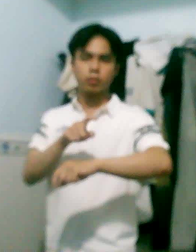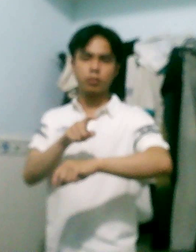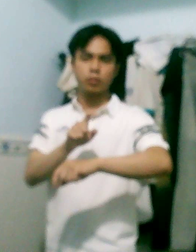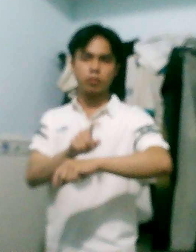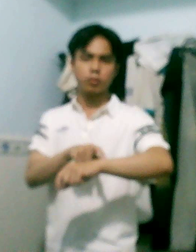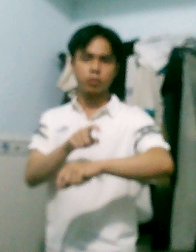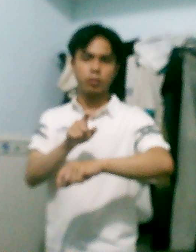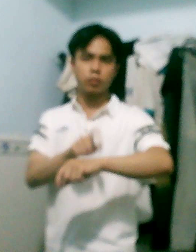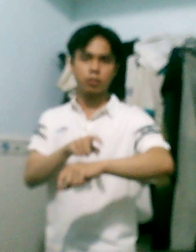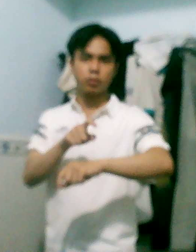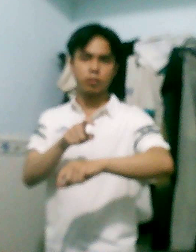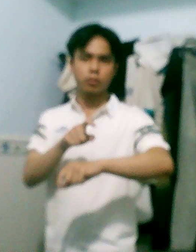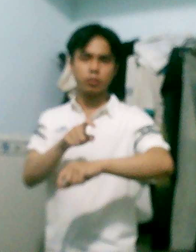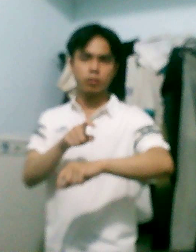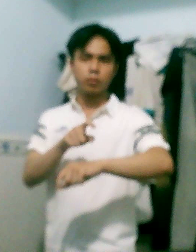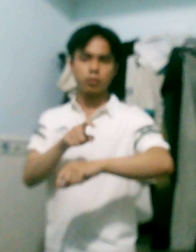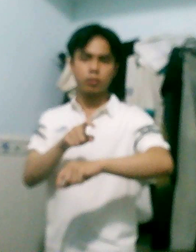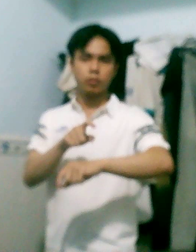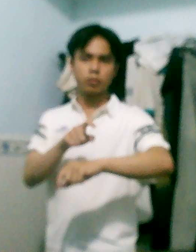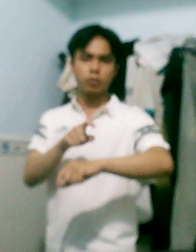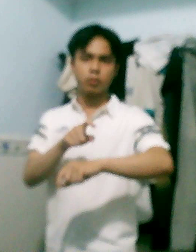gio